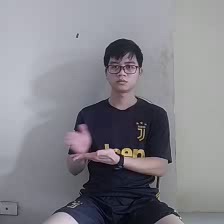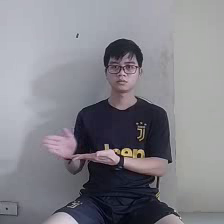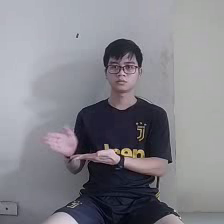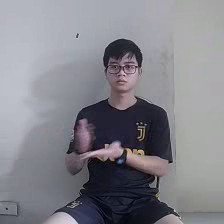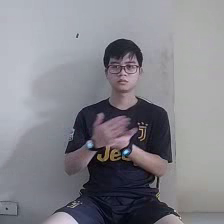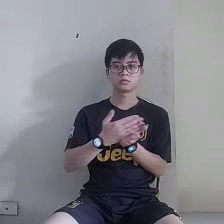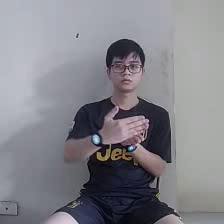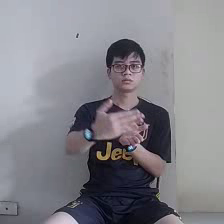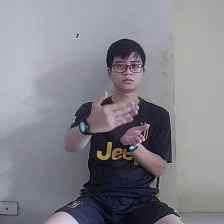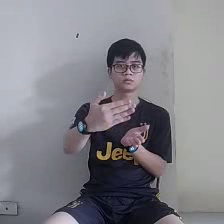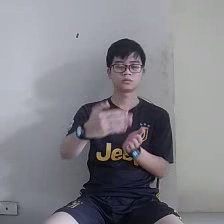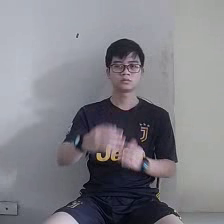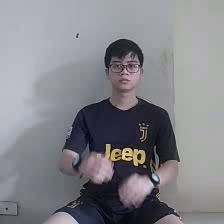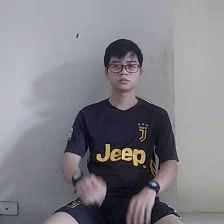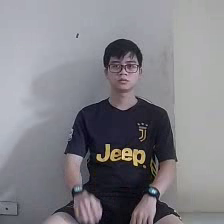San sẻ